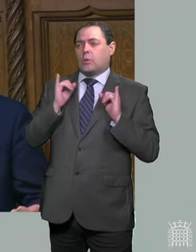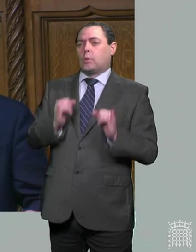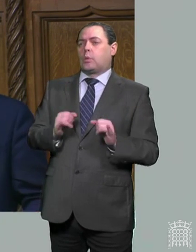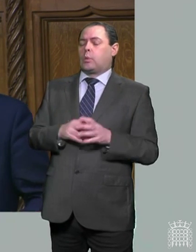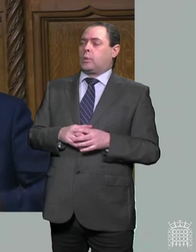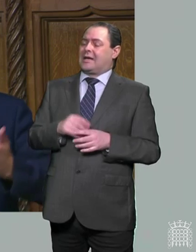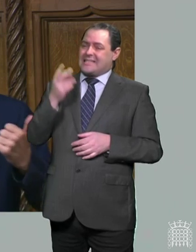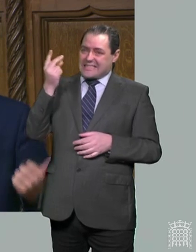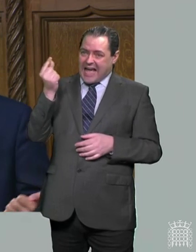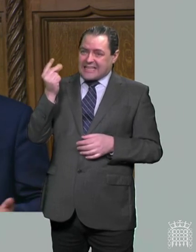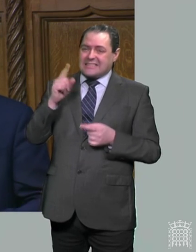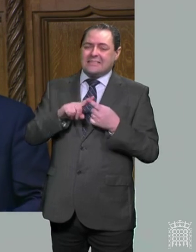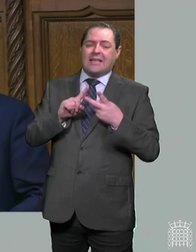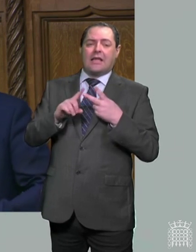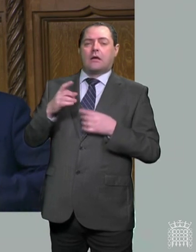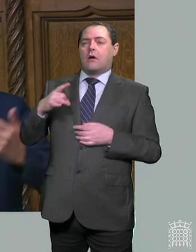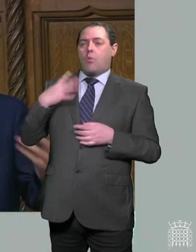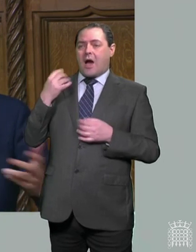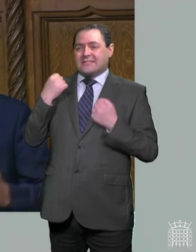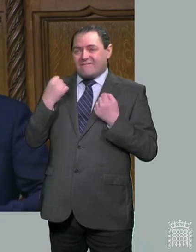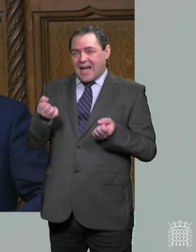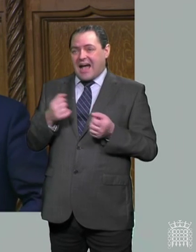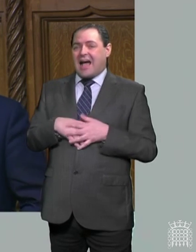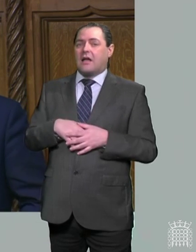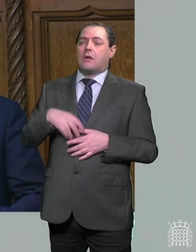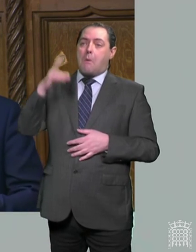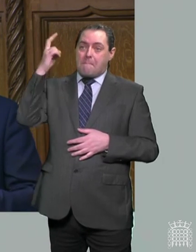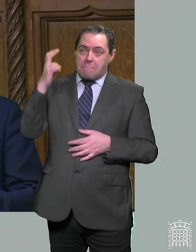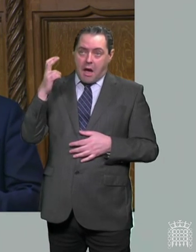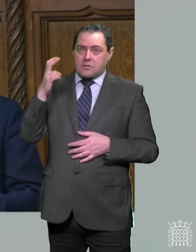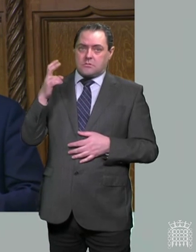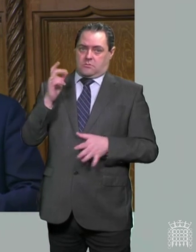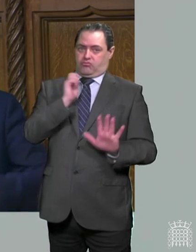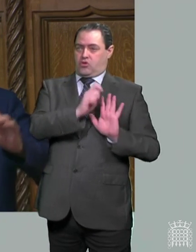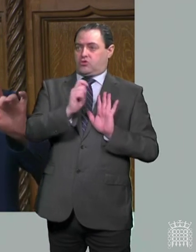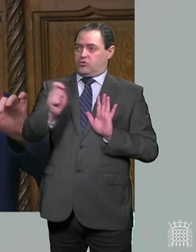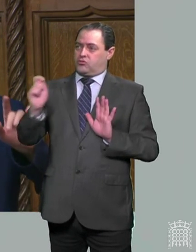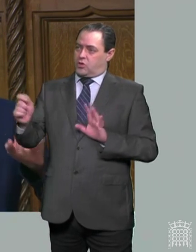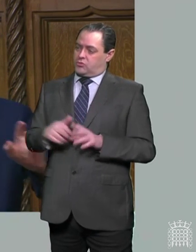Taxis, white van men and even buses will be caught by it.